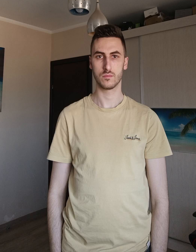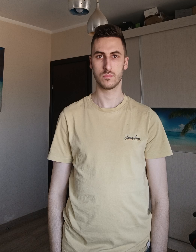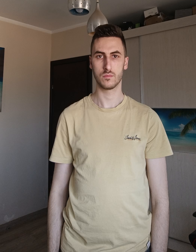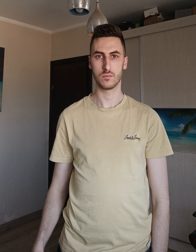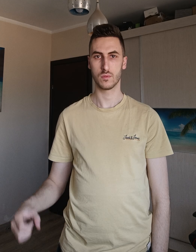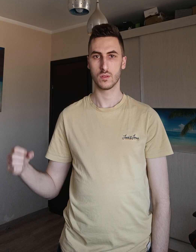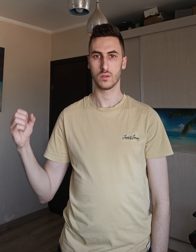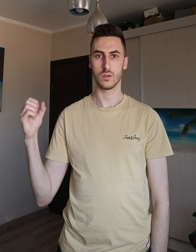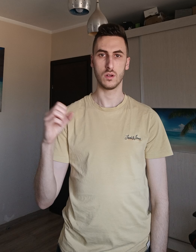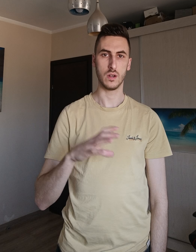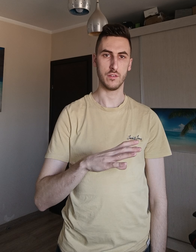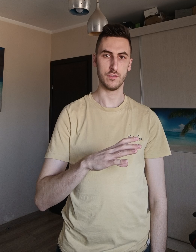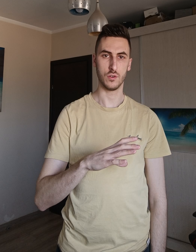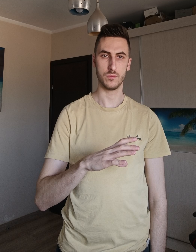לבוא